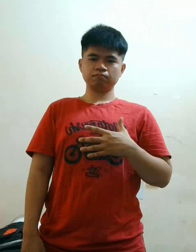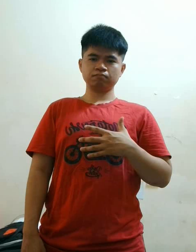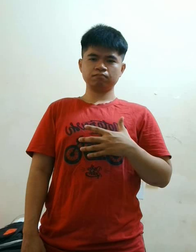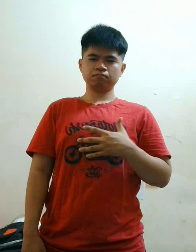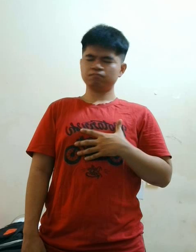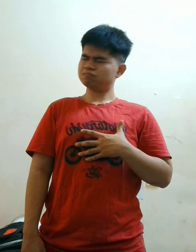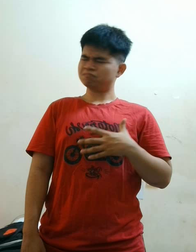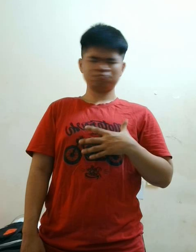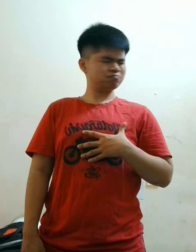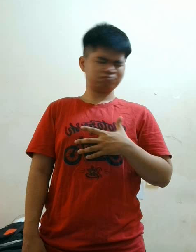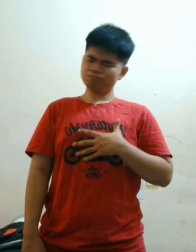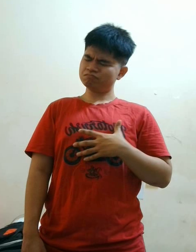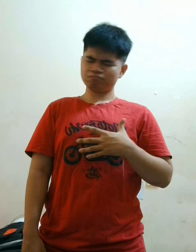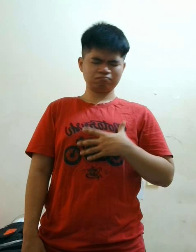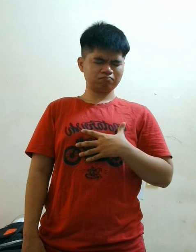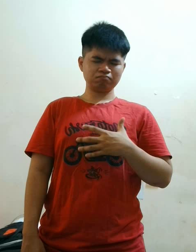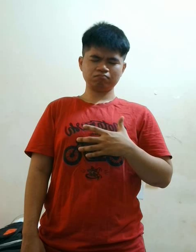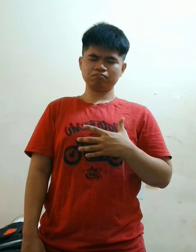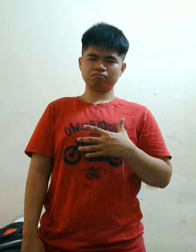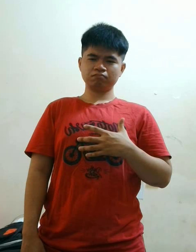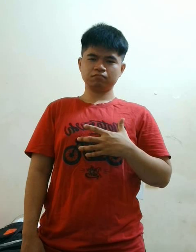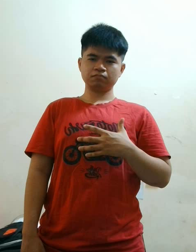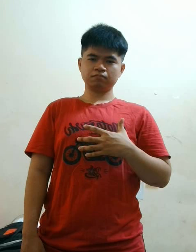khong thich